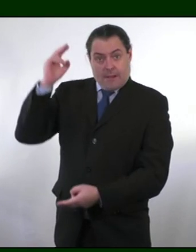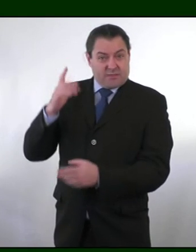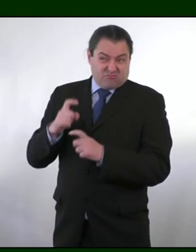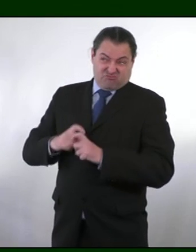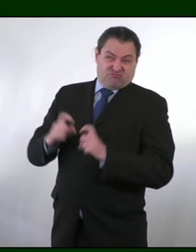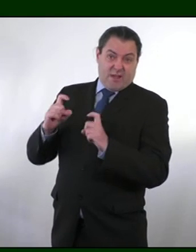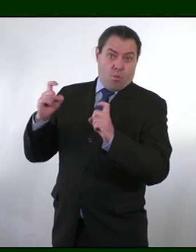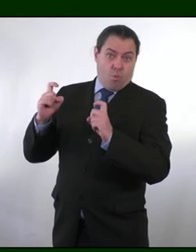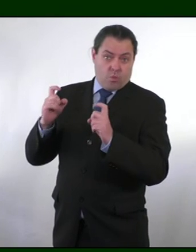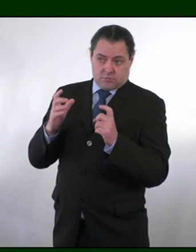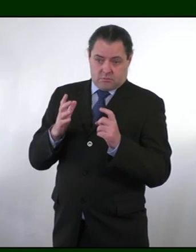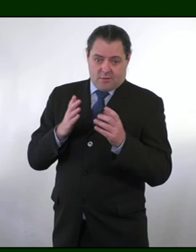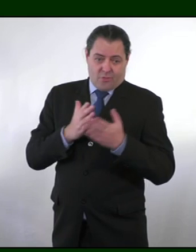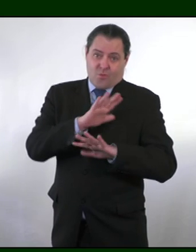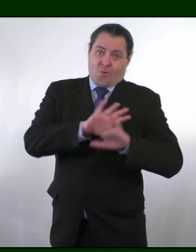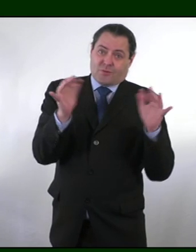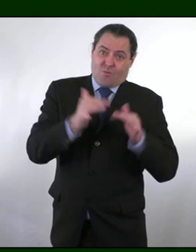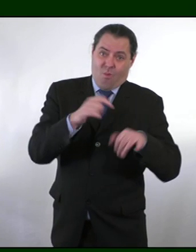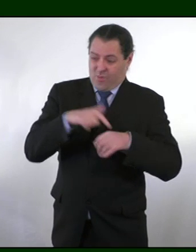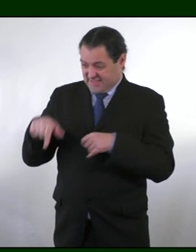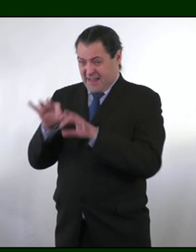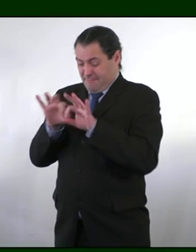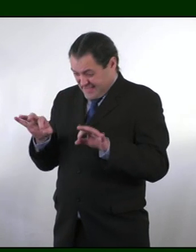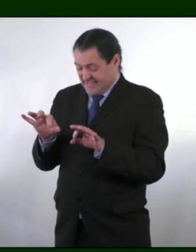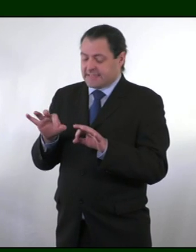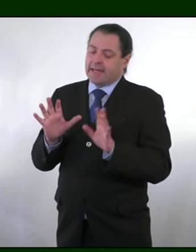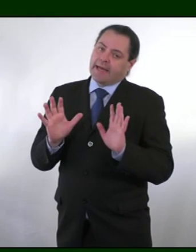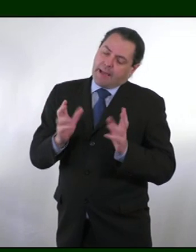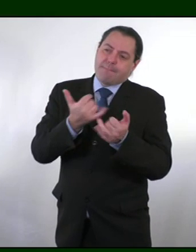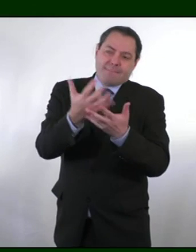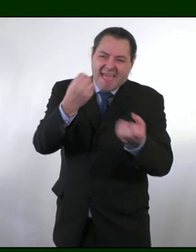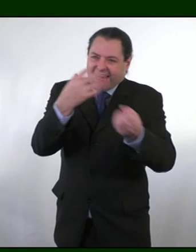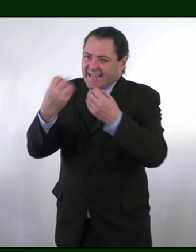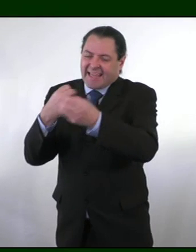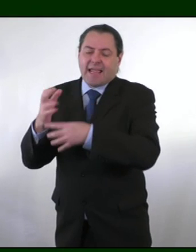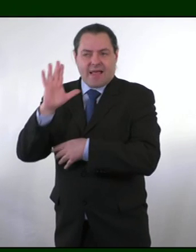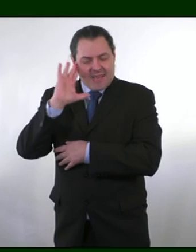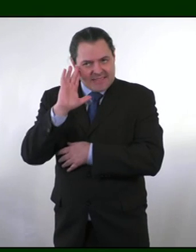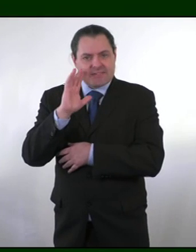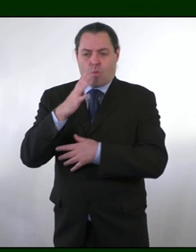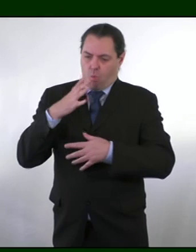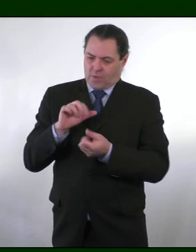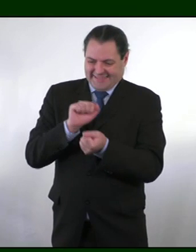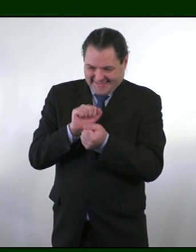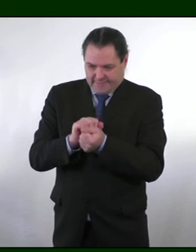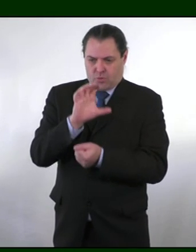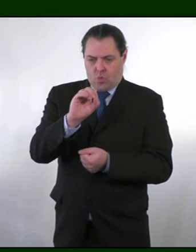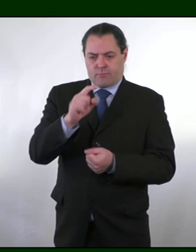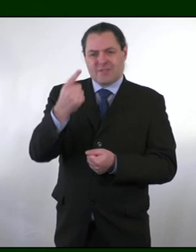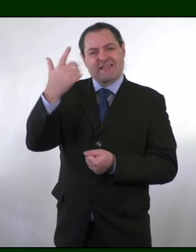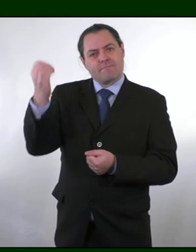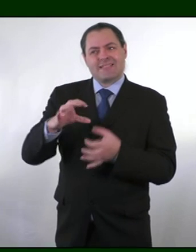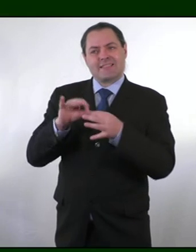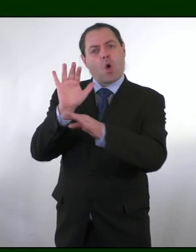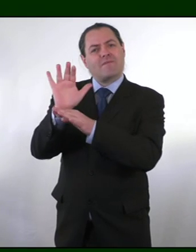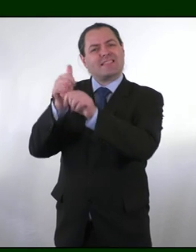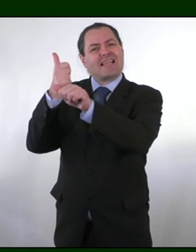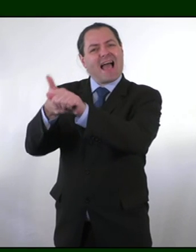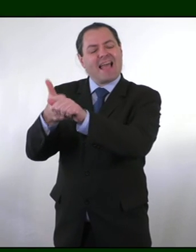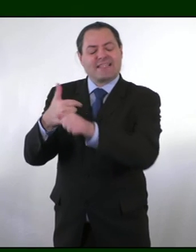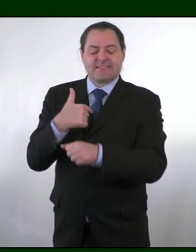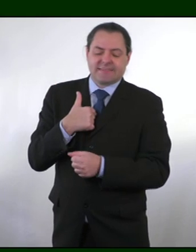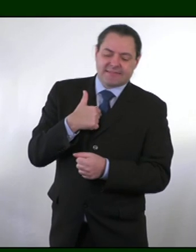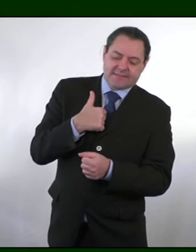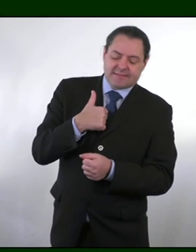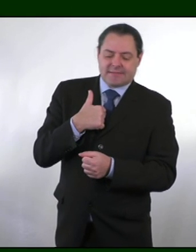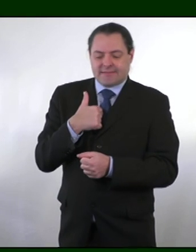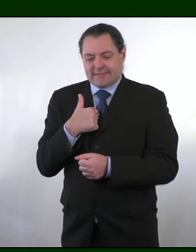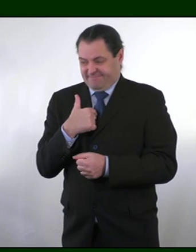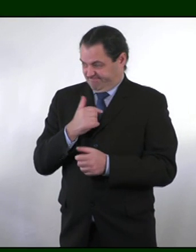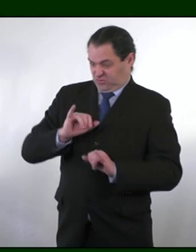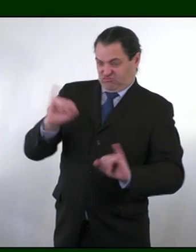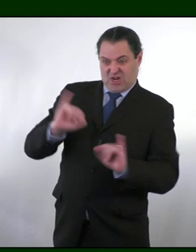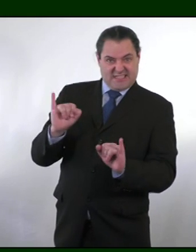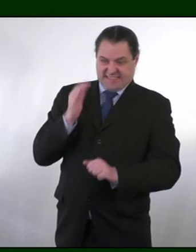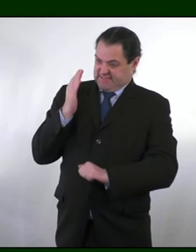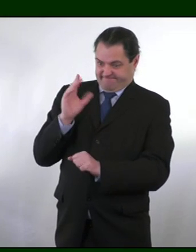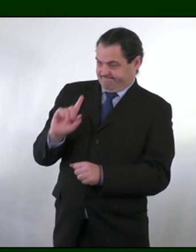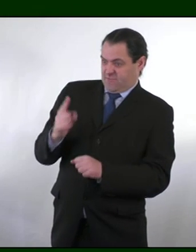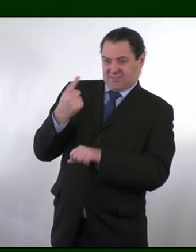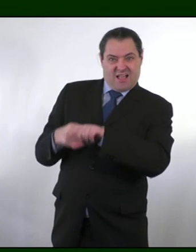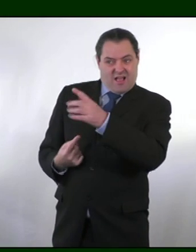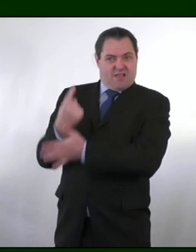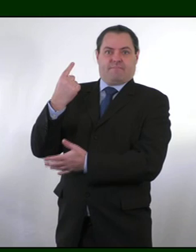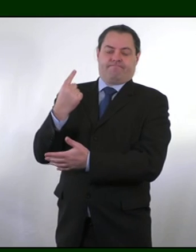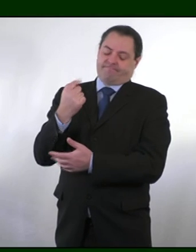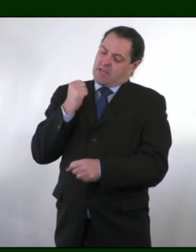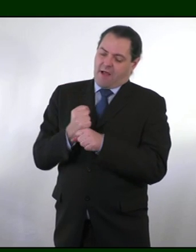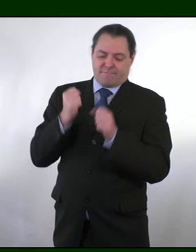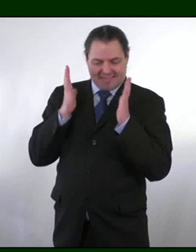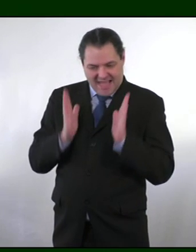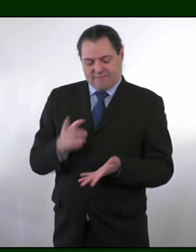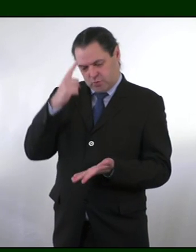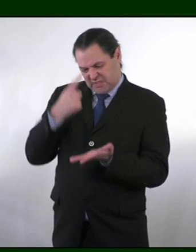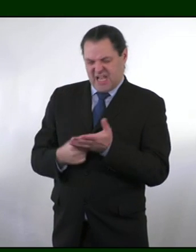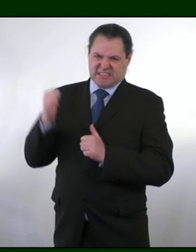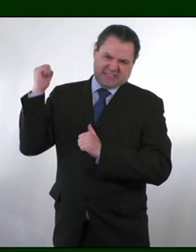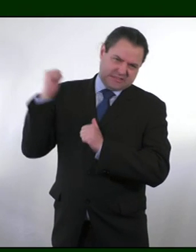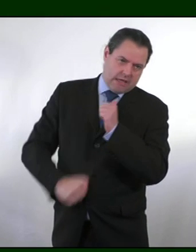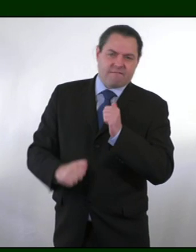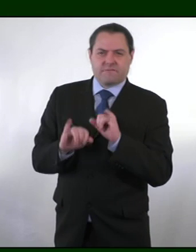I have listened with great respect to those who have argued passionately to retain this target, but at a time of unprecedented crisis, Government must make tough choices.